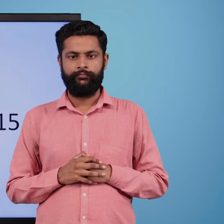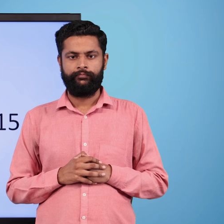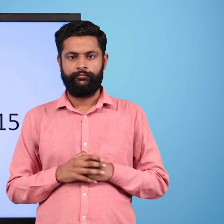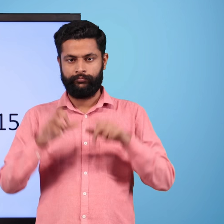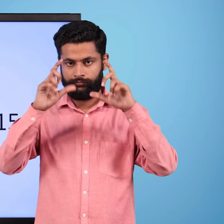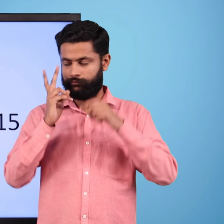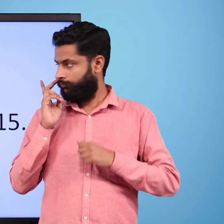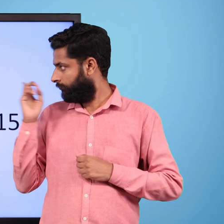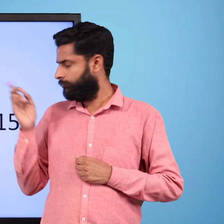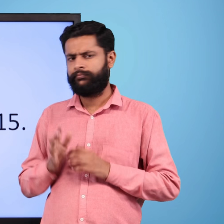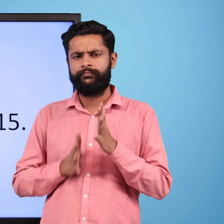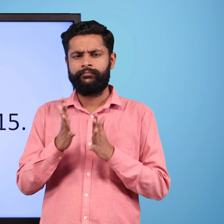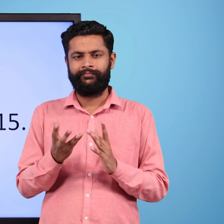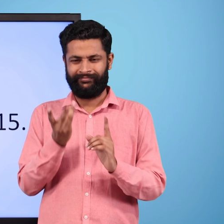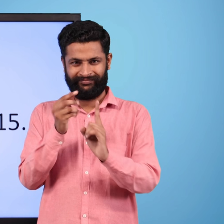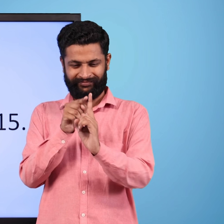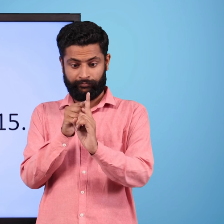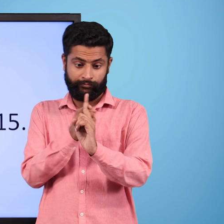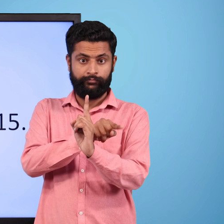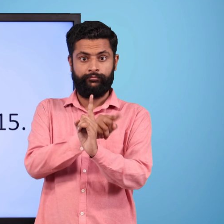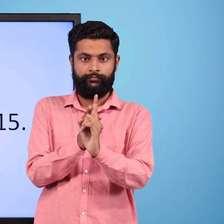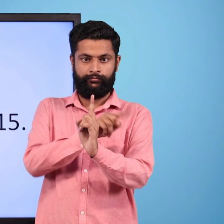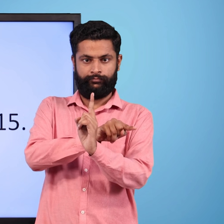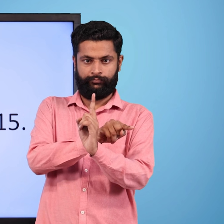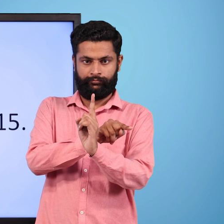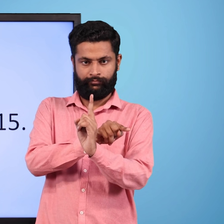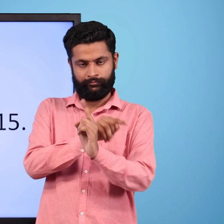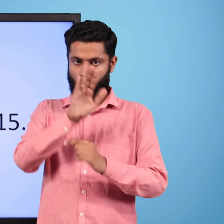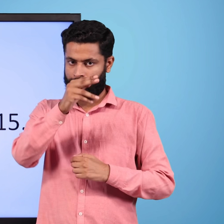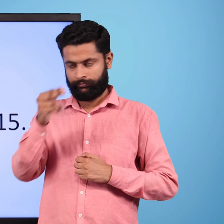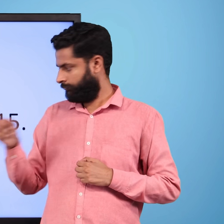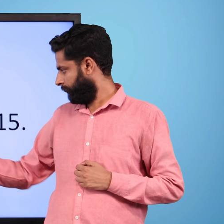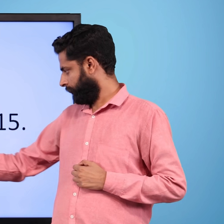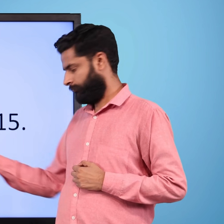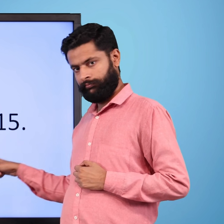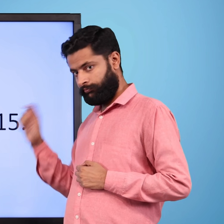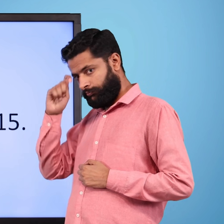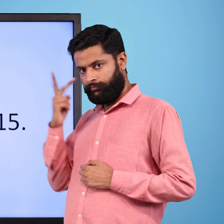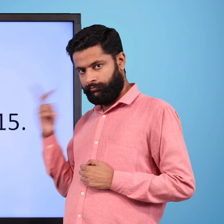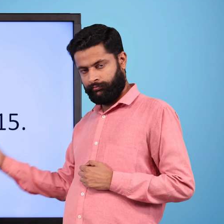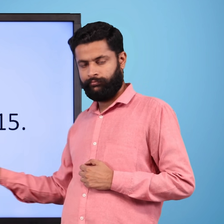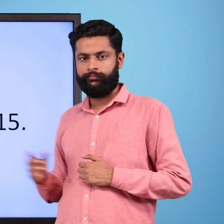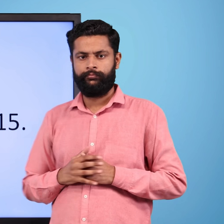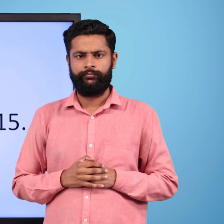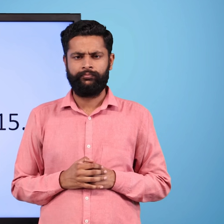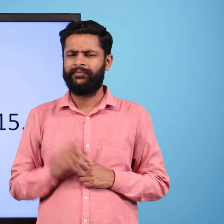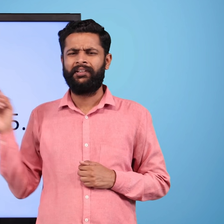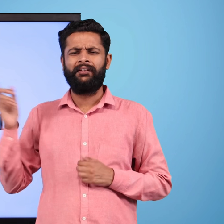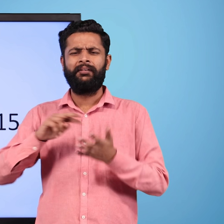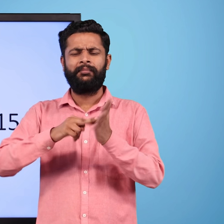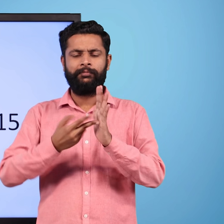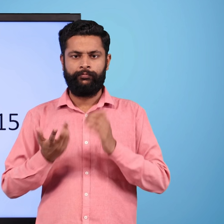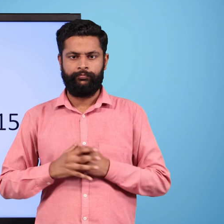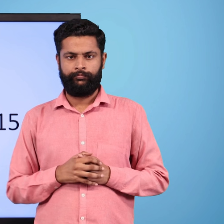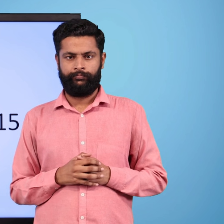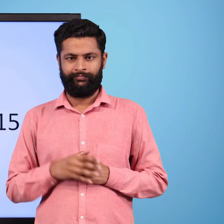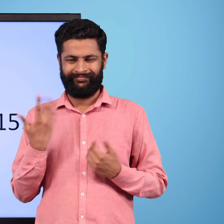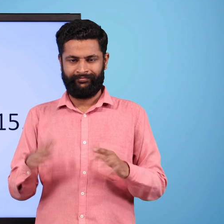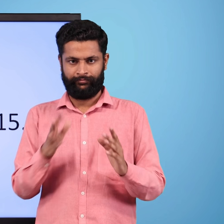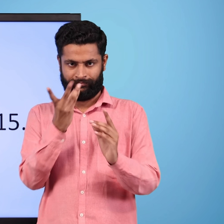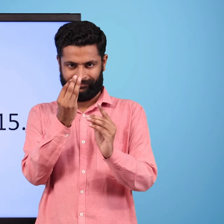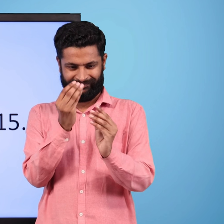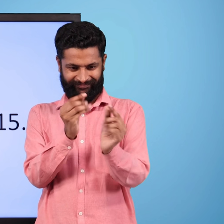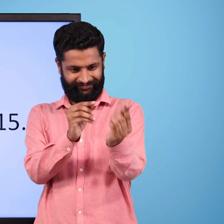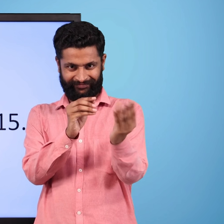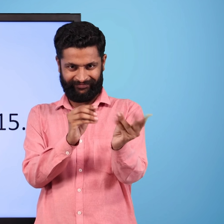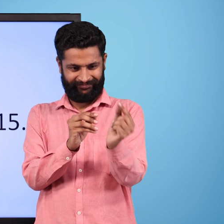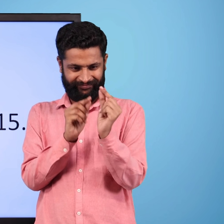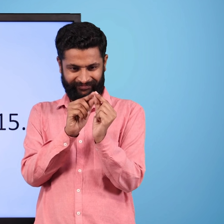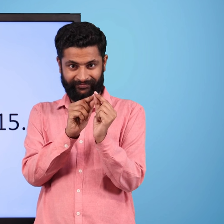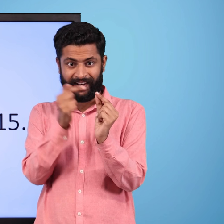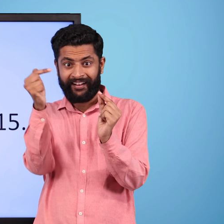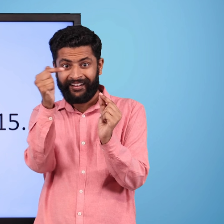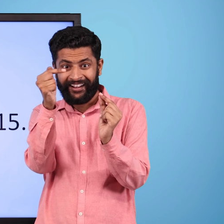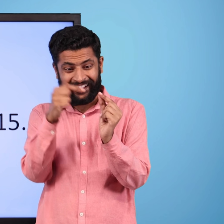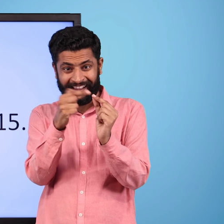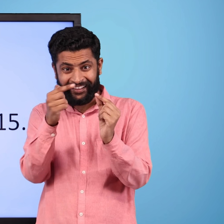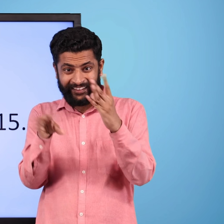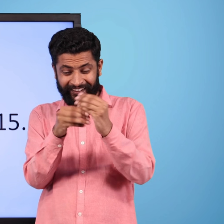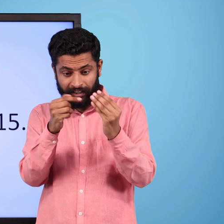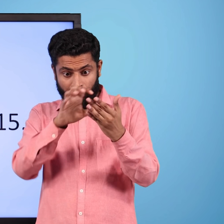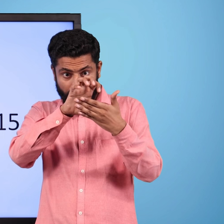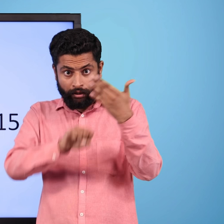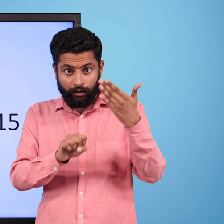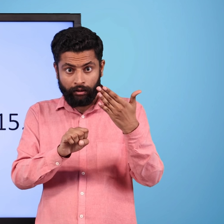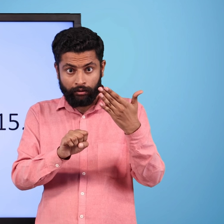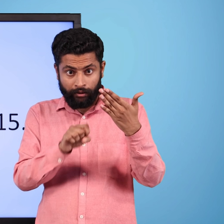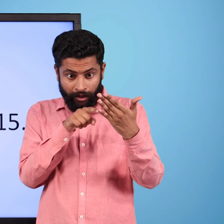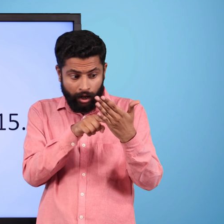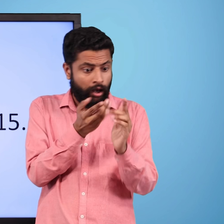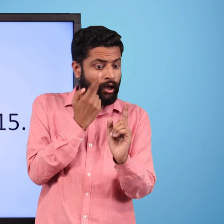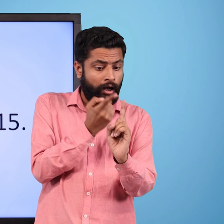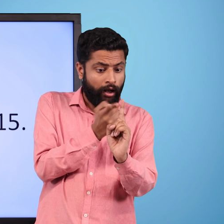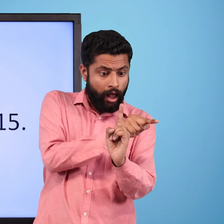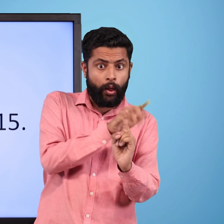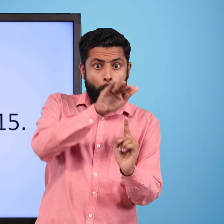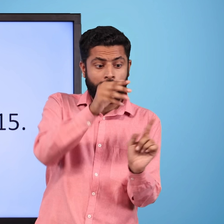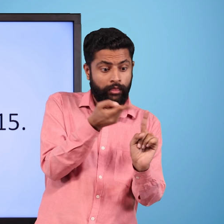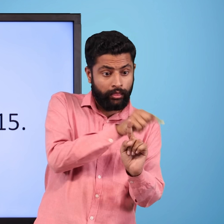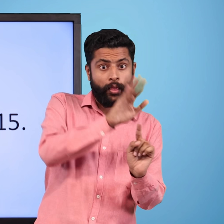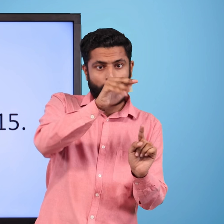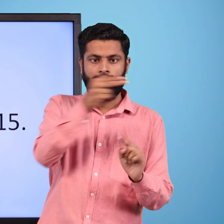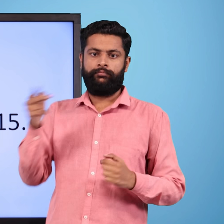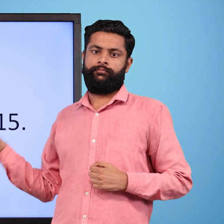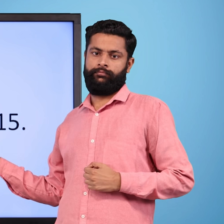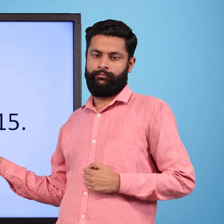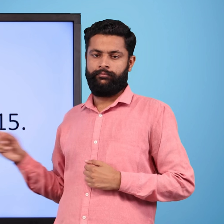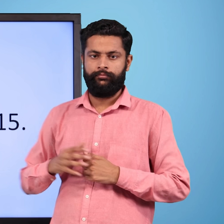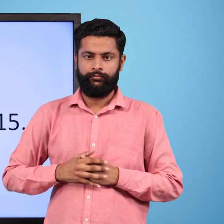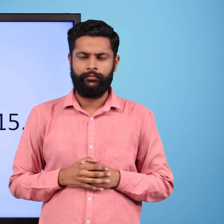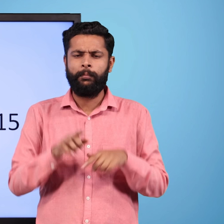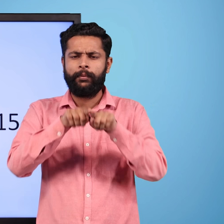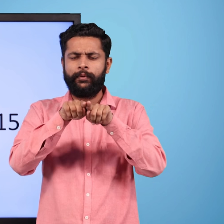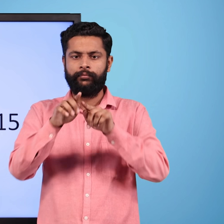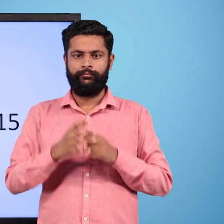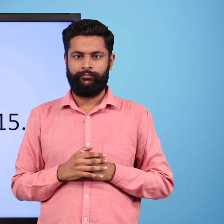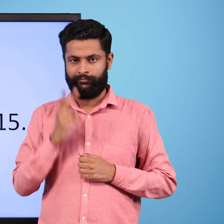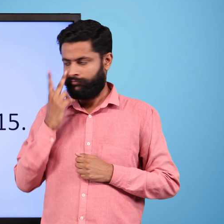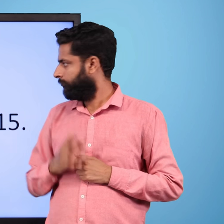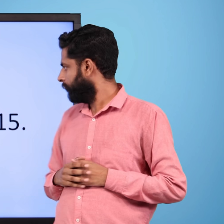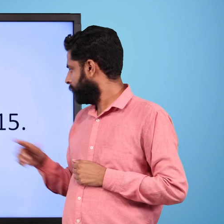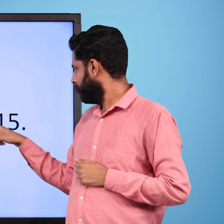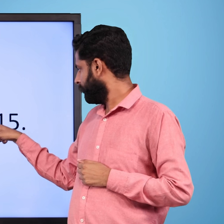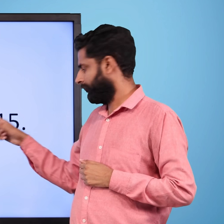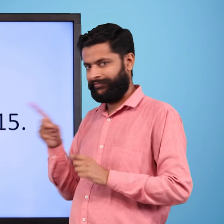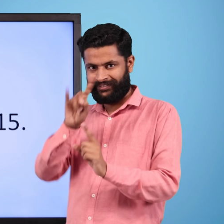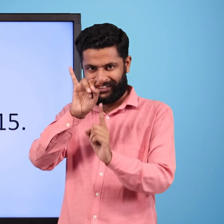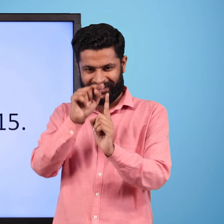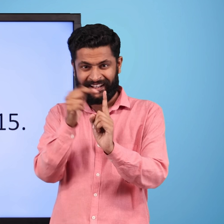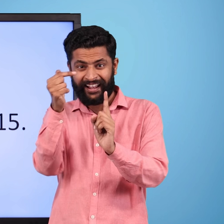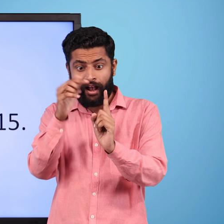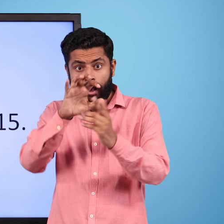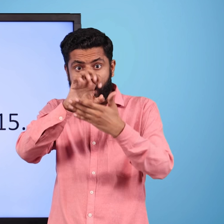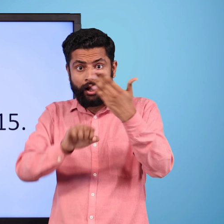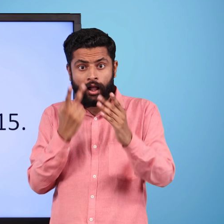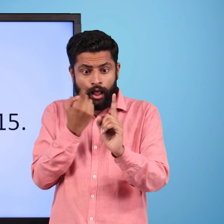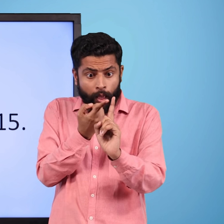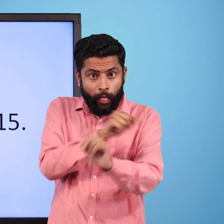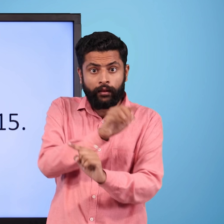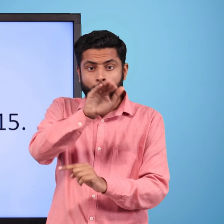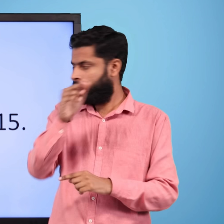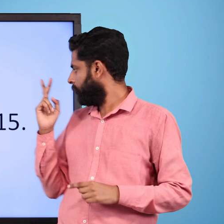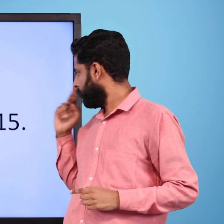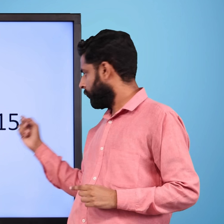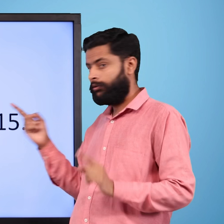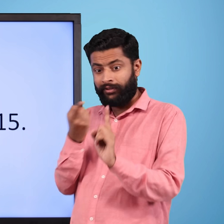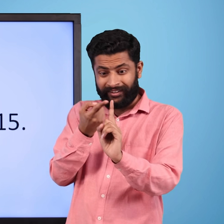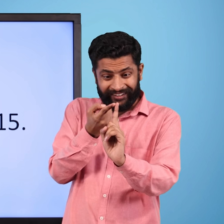Predecessor This sign means predecessor. If we subtract 1 from a number, we get the predecessor of that number. For example, the predecessor of 16 is 15.